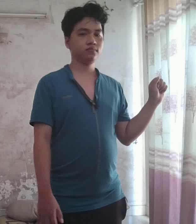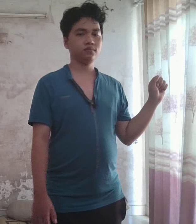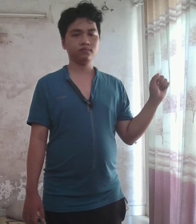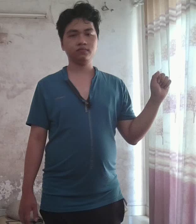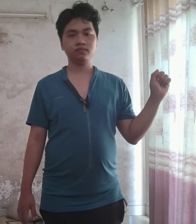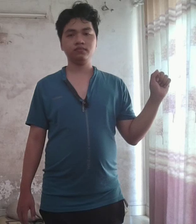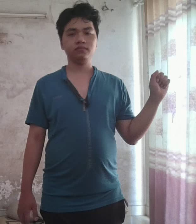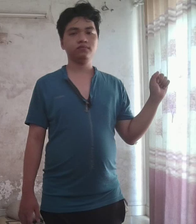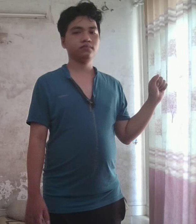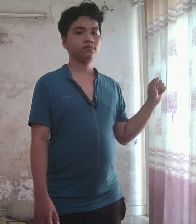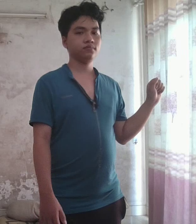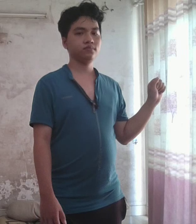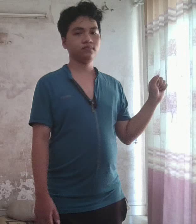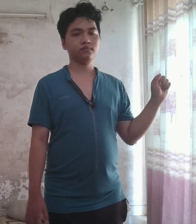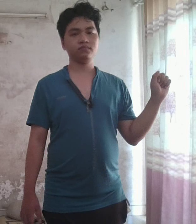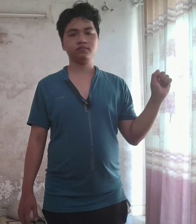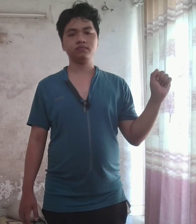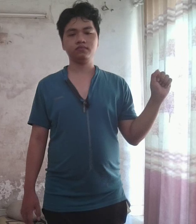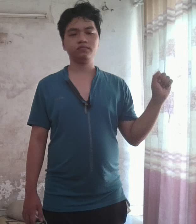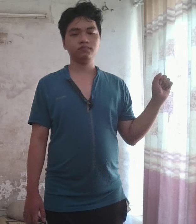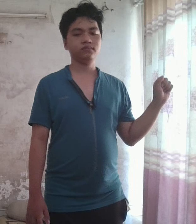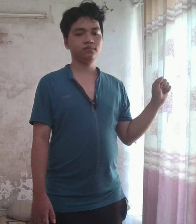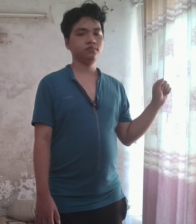a